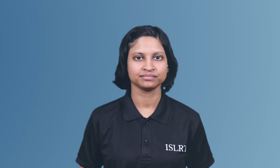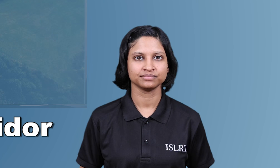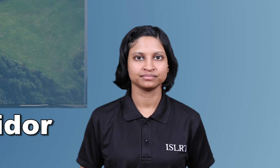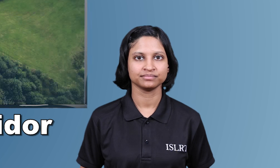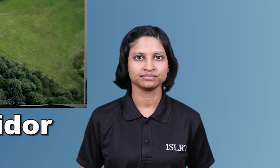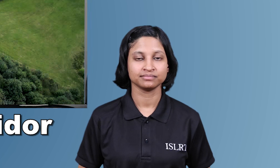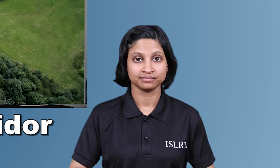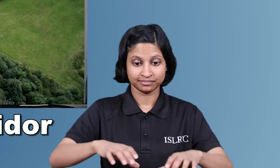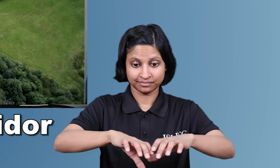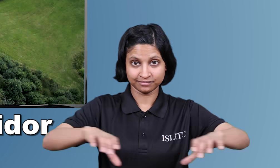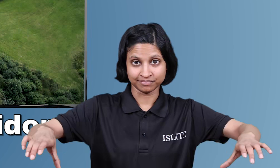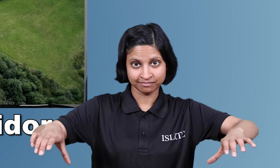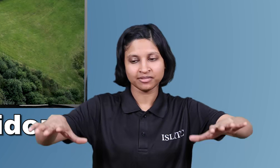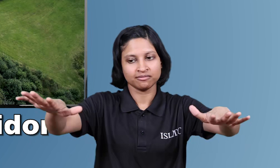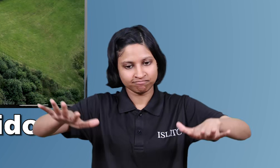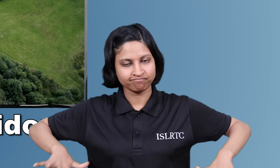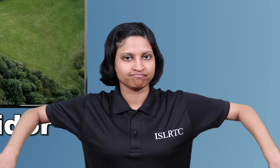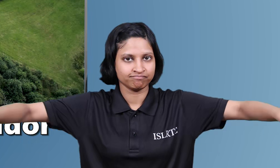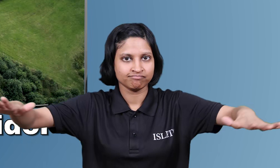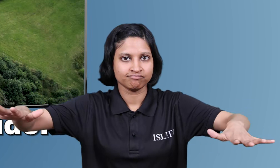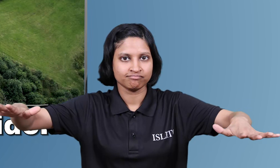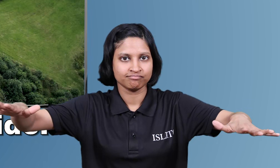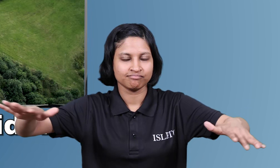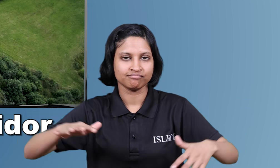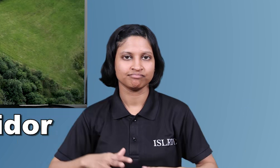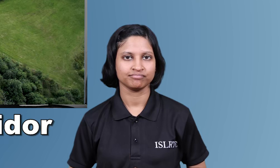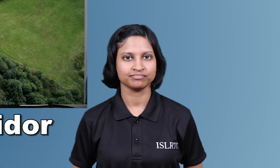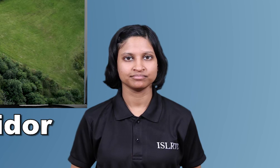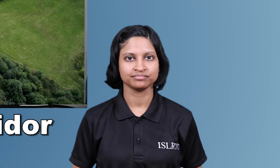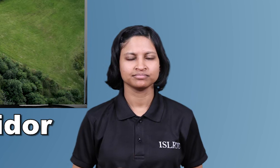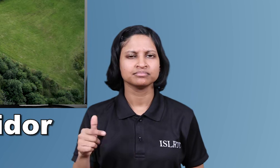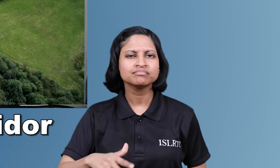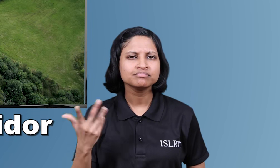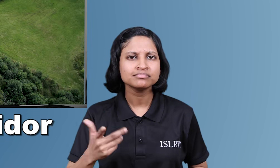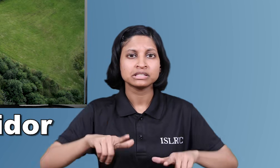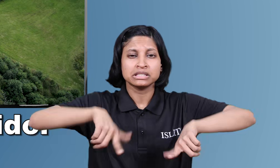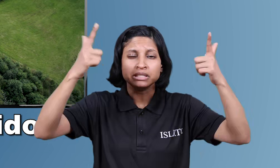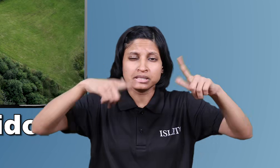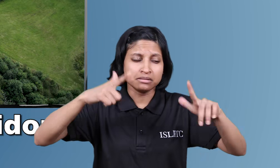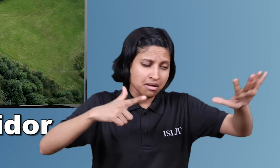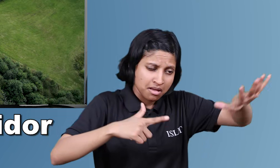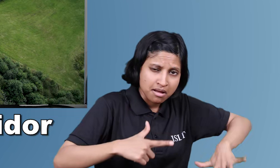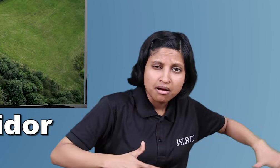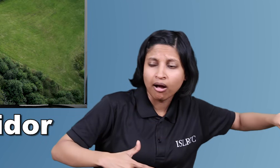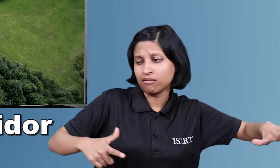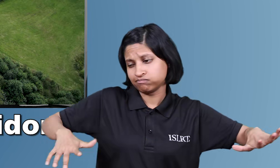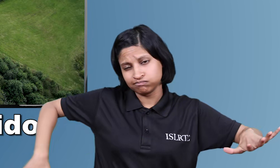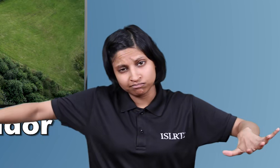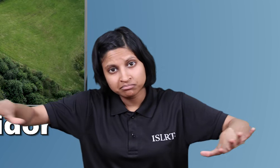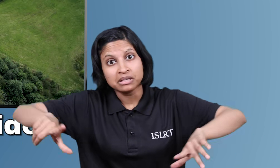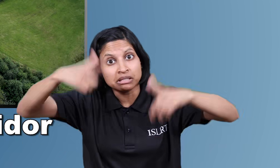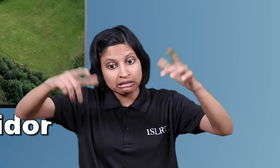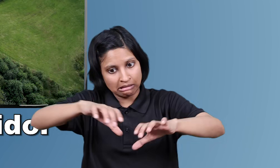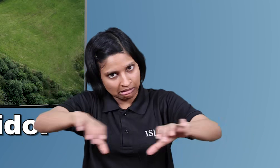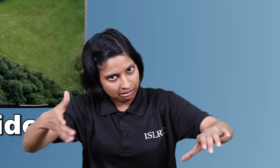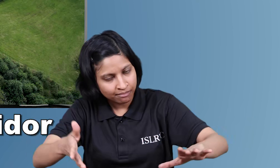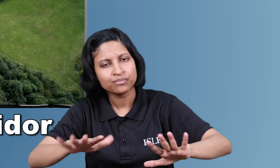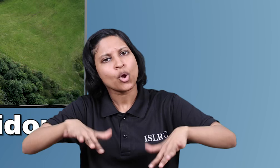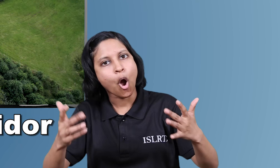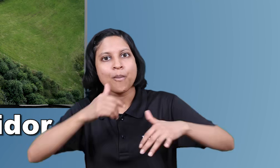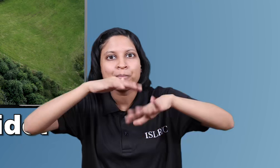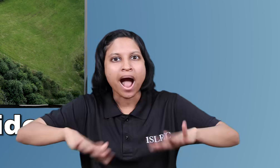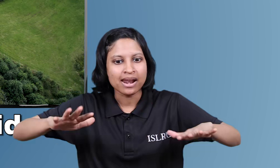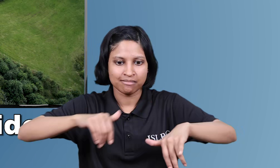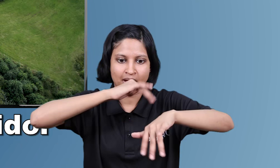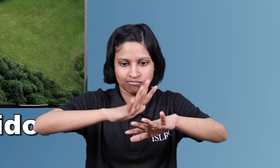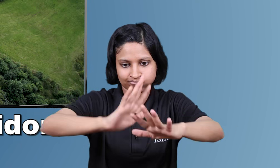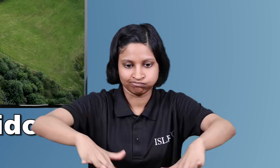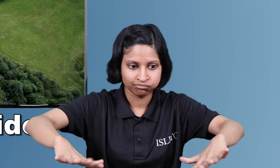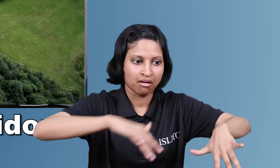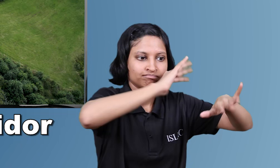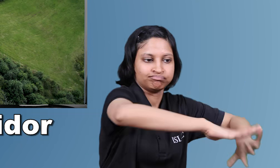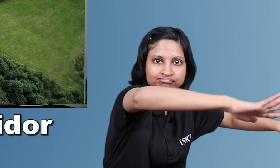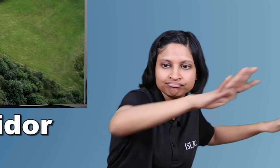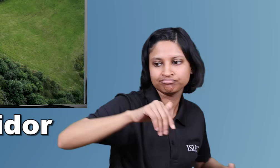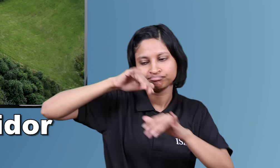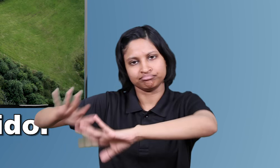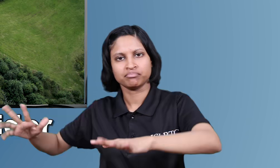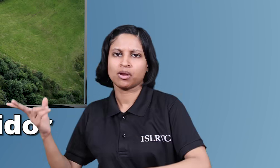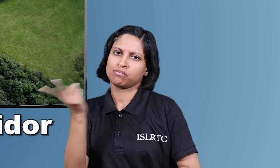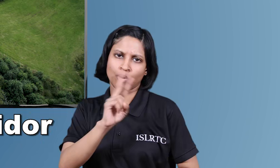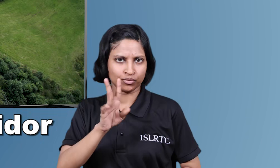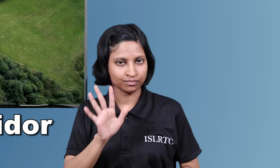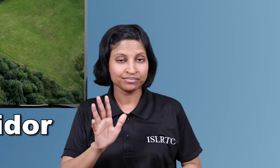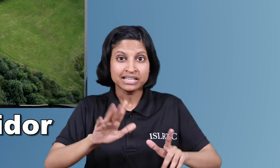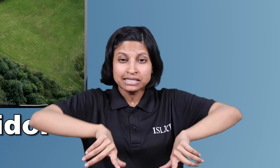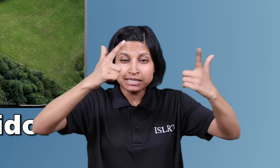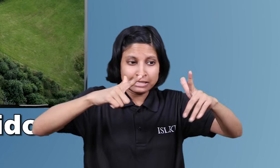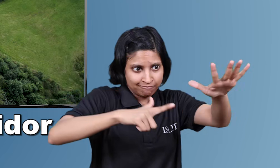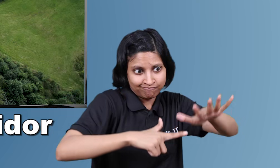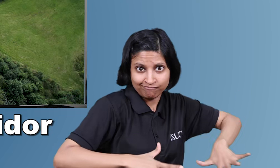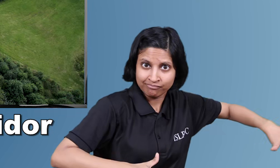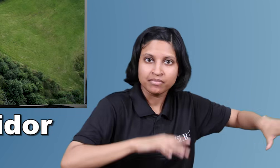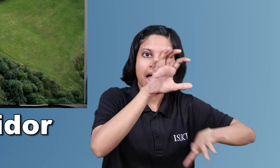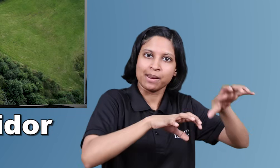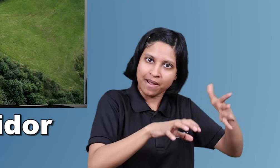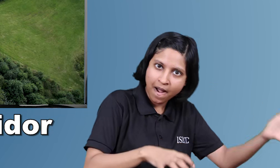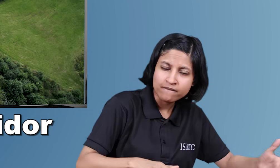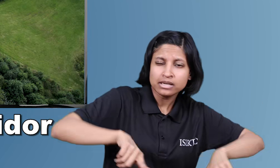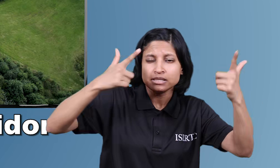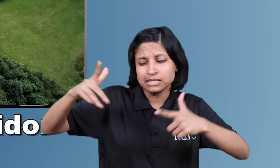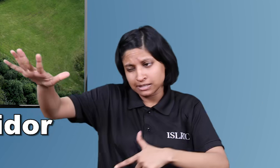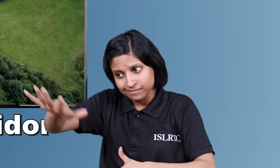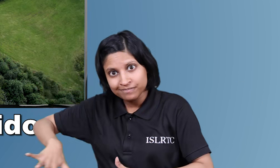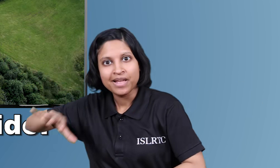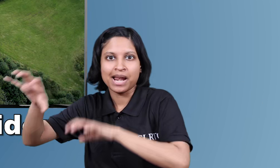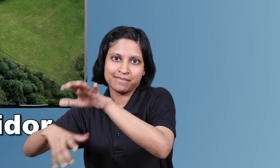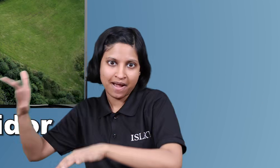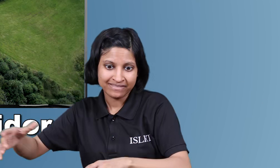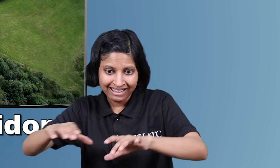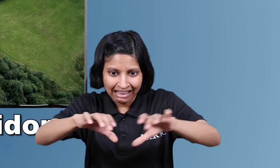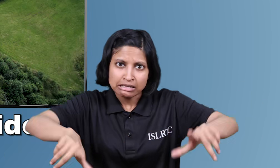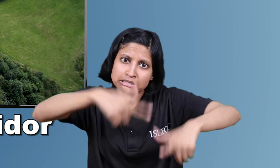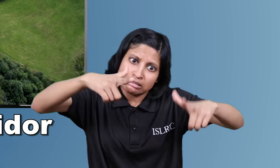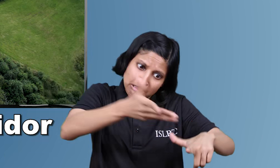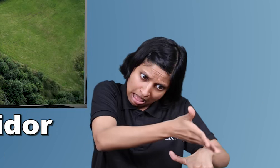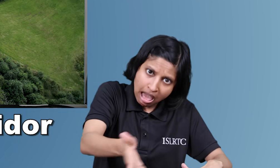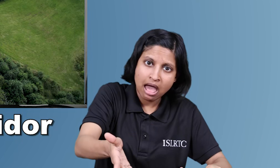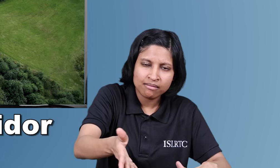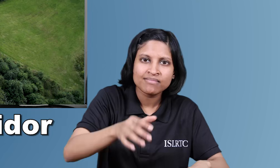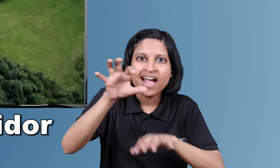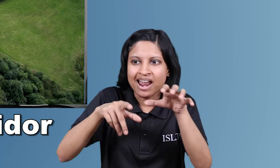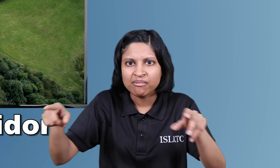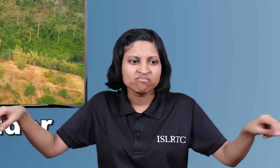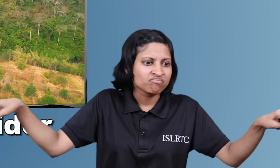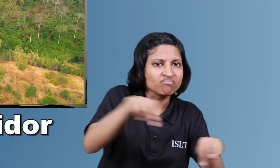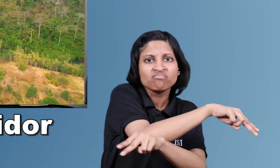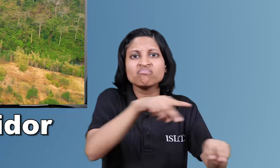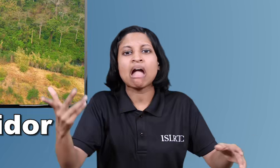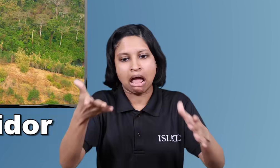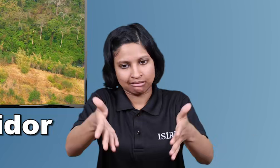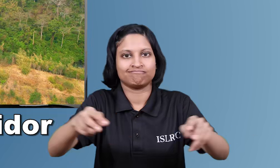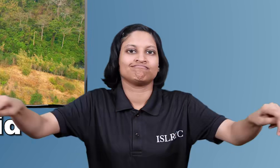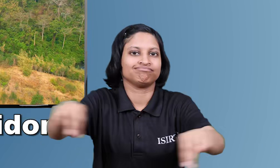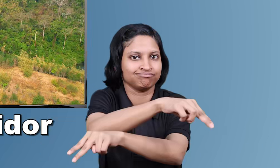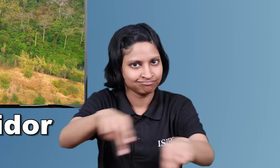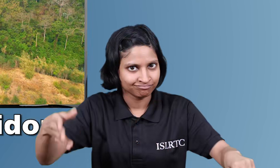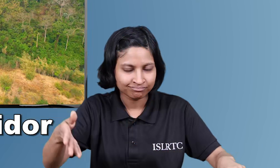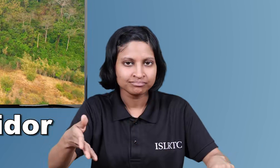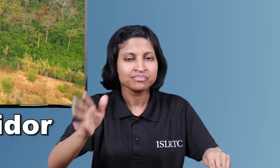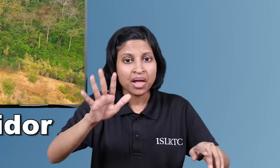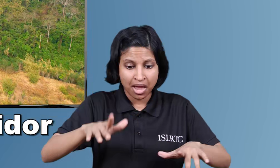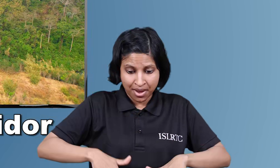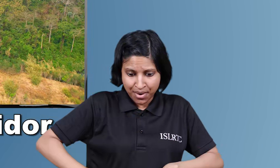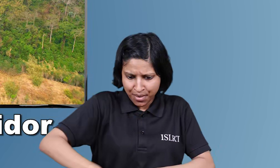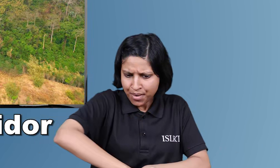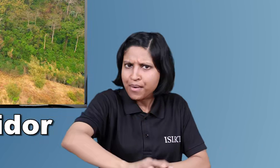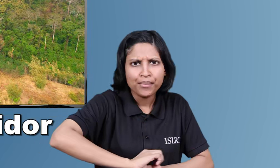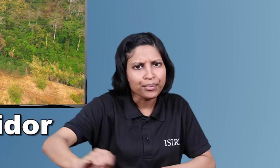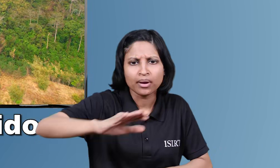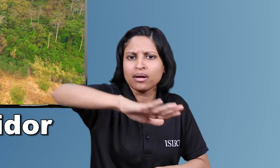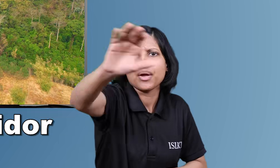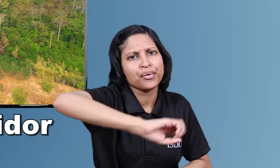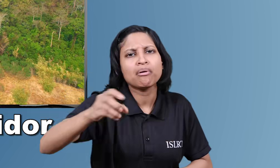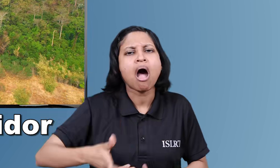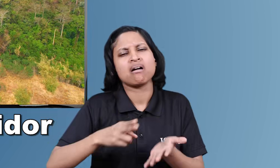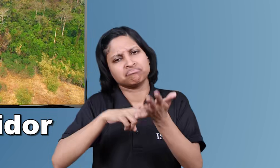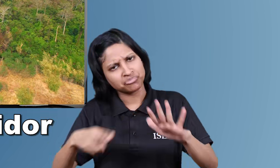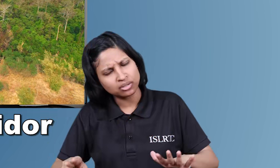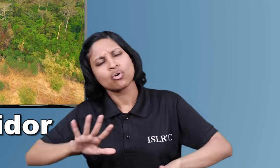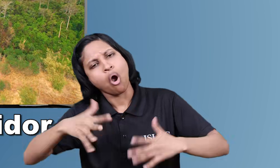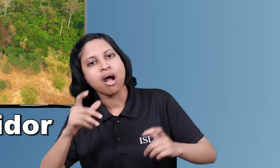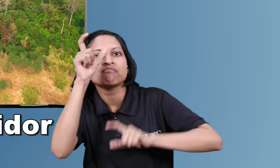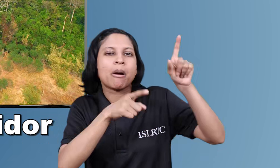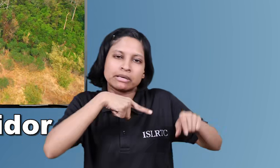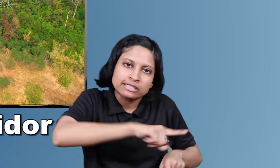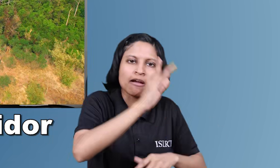Wildlife corridor A strip of natural habitat that links separated wildlife populations, which can be a forest corridor or a marine corridor. It can be either man-made or natural, allowing safe passage